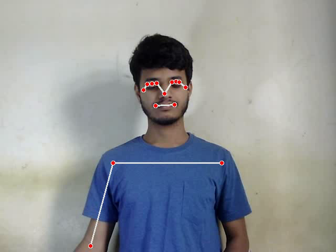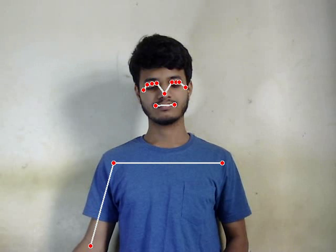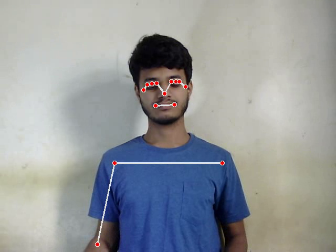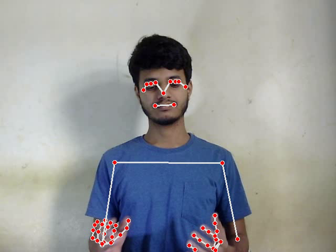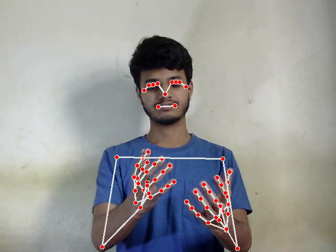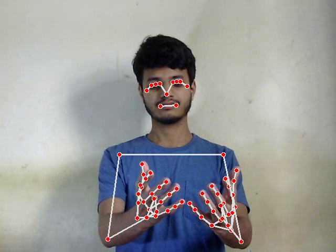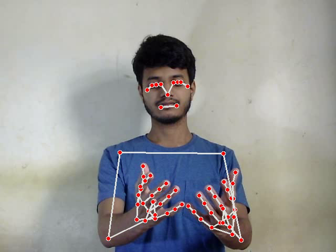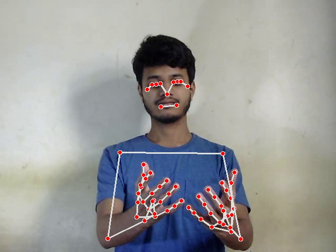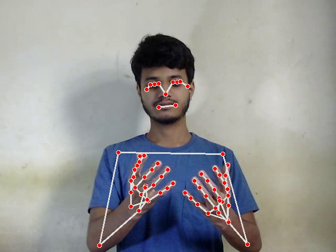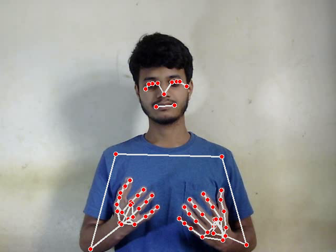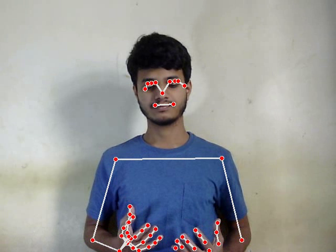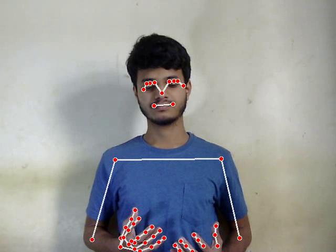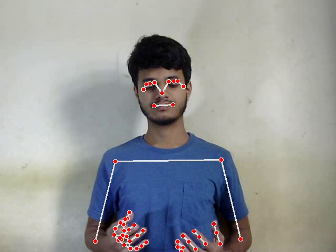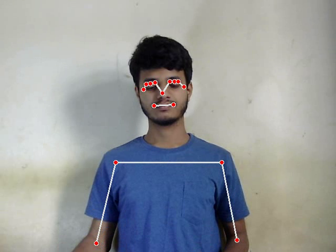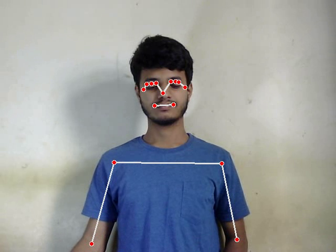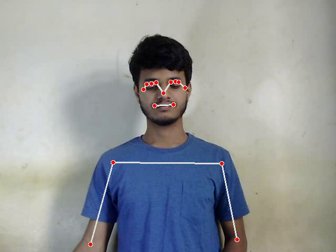want